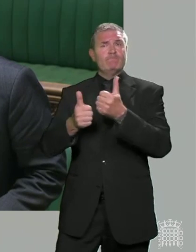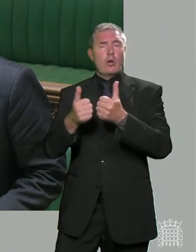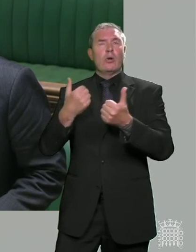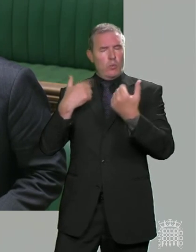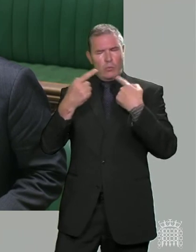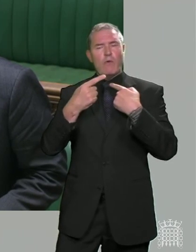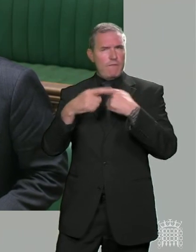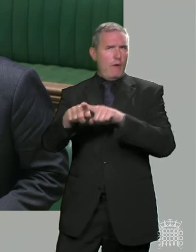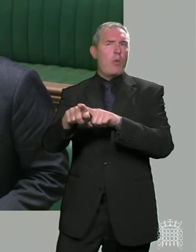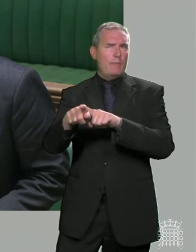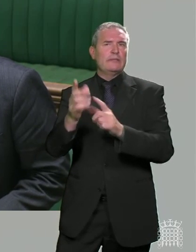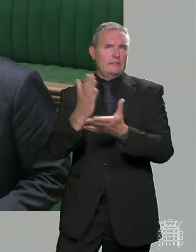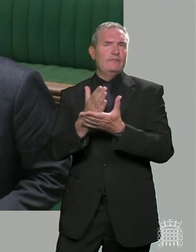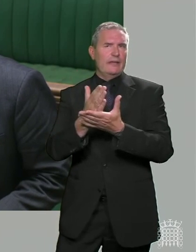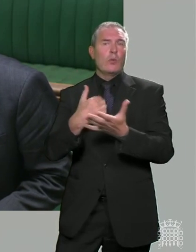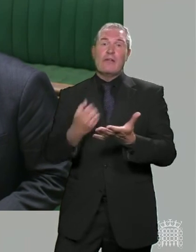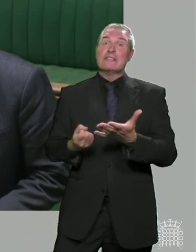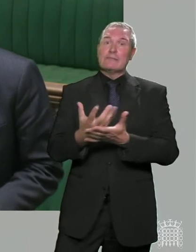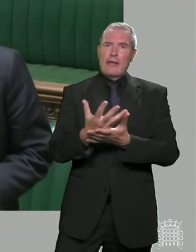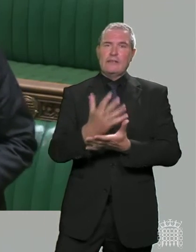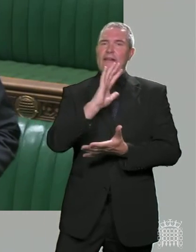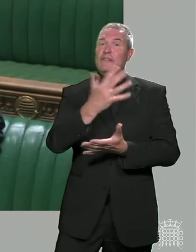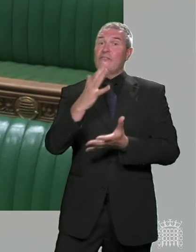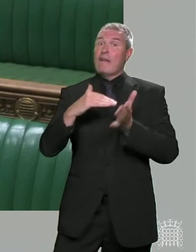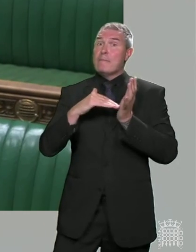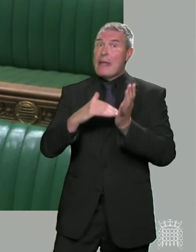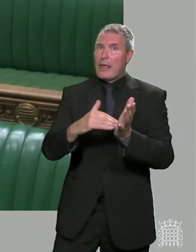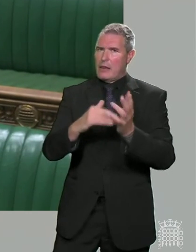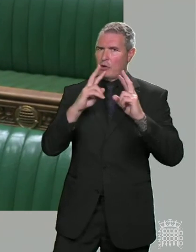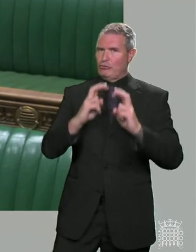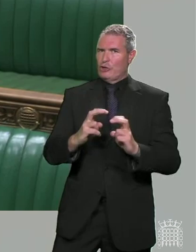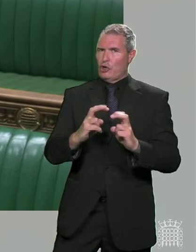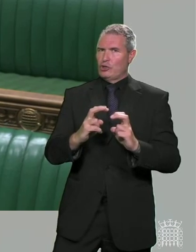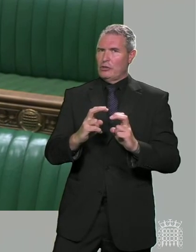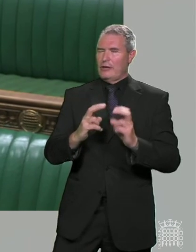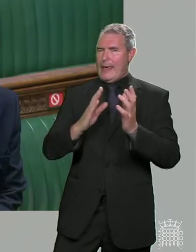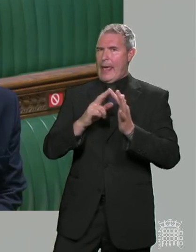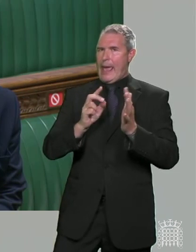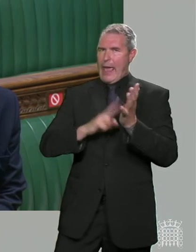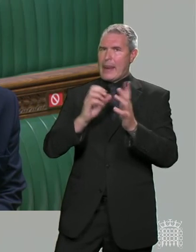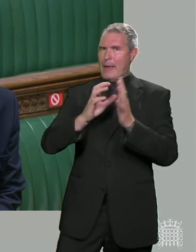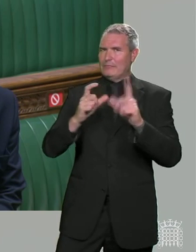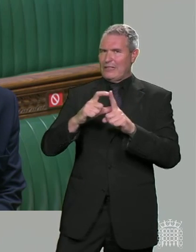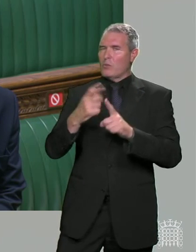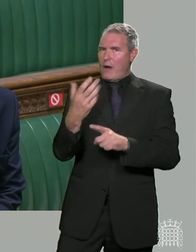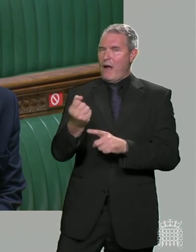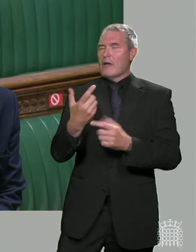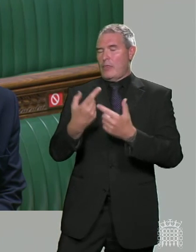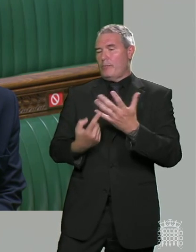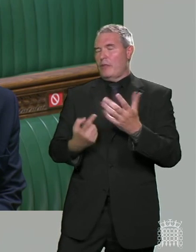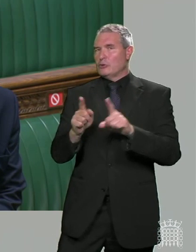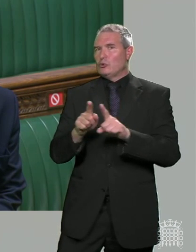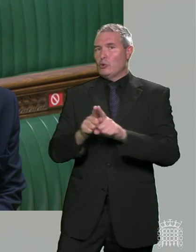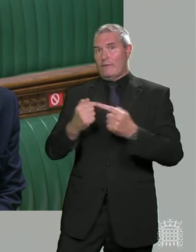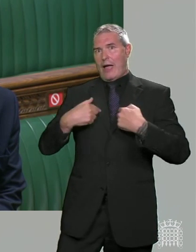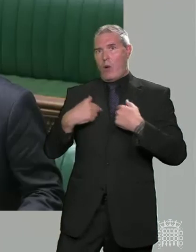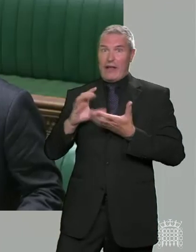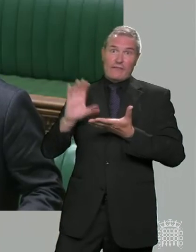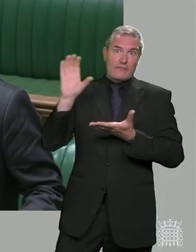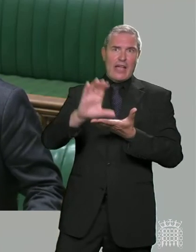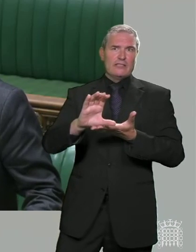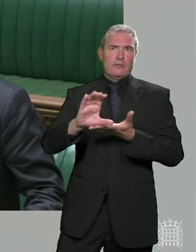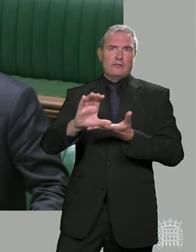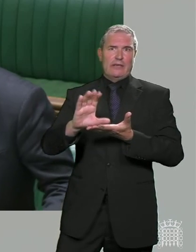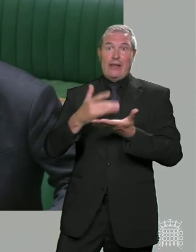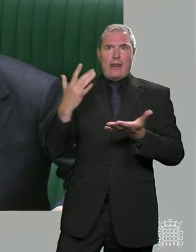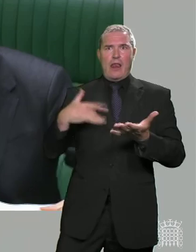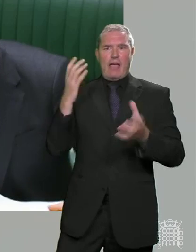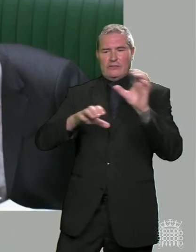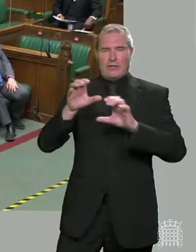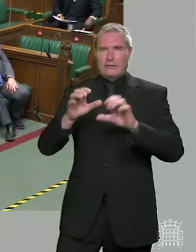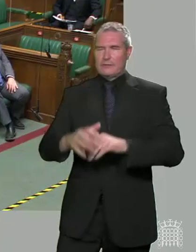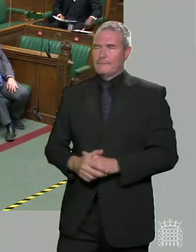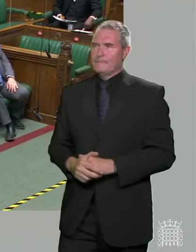We are following it up by spending £55 million on research into MND, but there will be more to come as part of our general massive investment in life sciences.